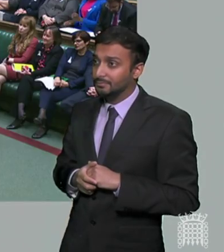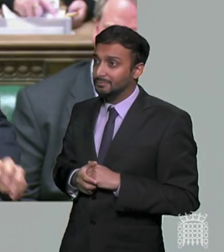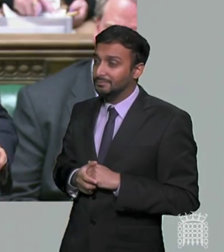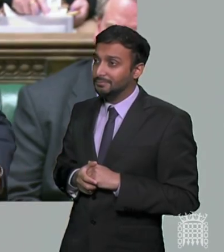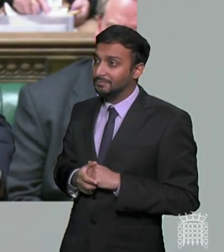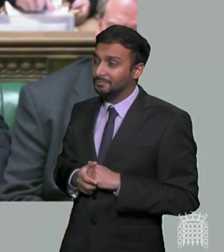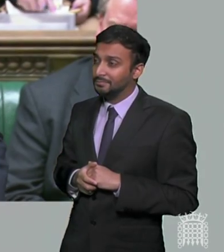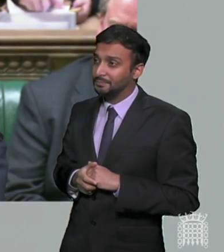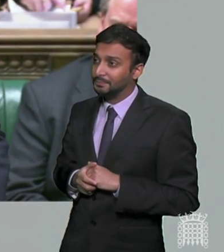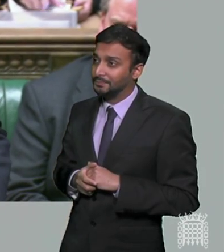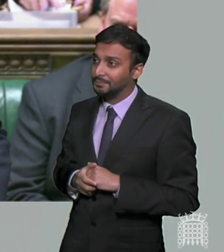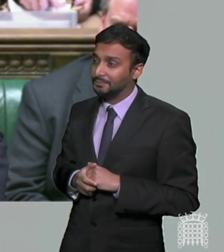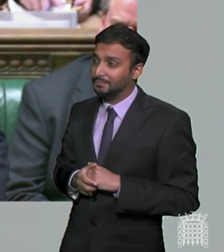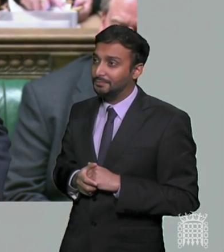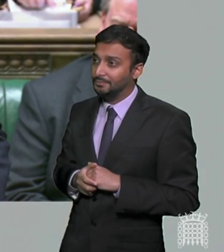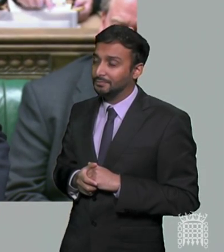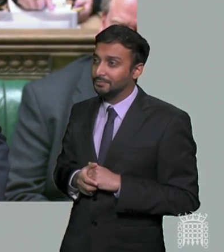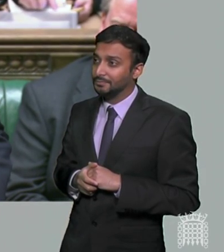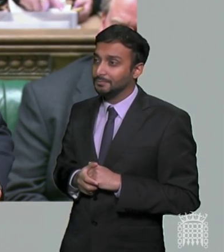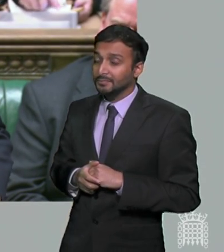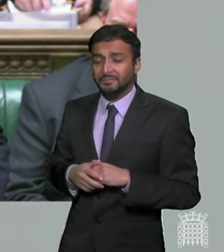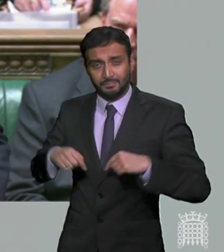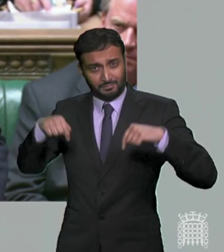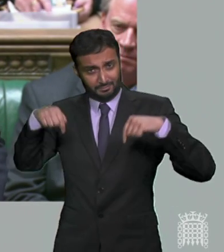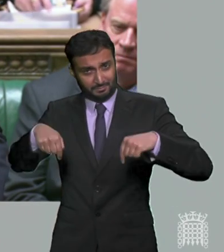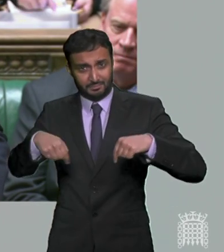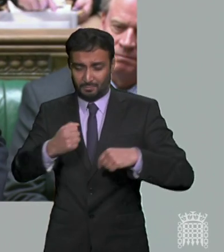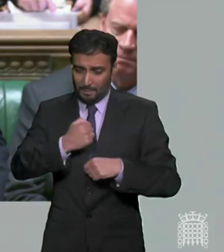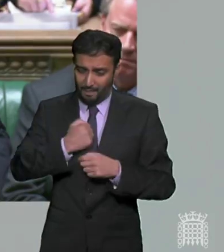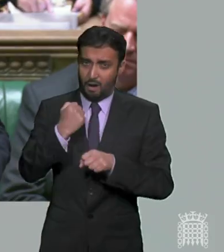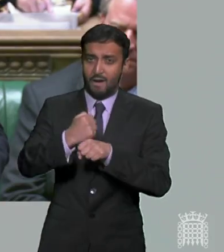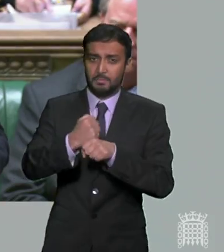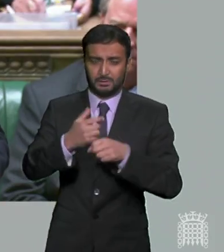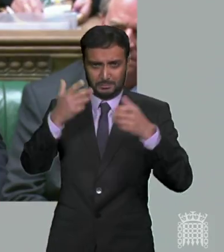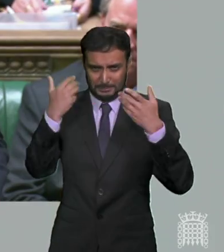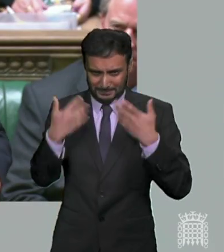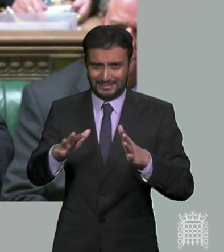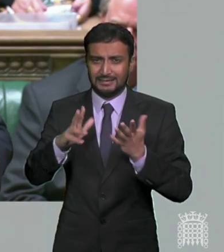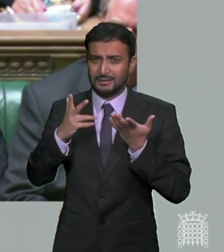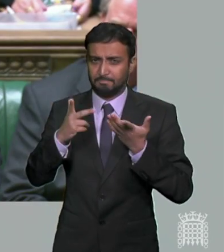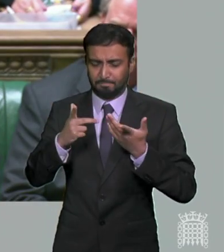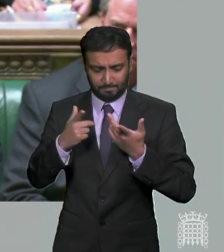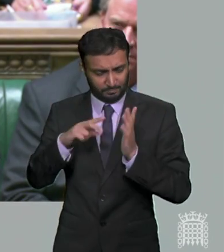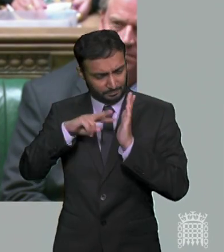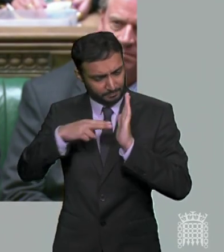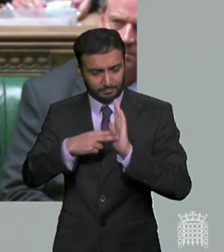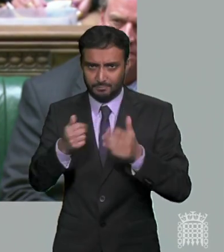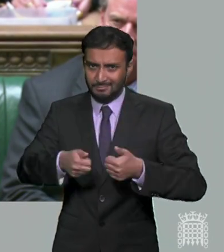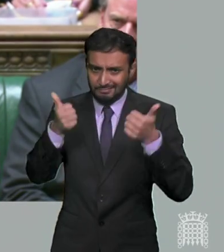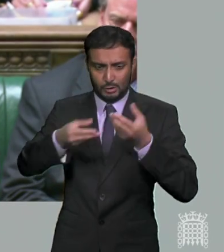This is the Government who have actually put in place an economic plan that will deliver confidence and stability to our economy.